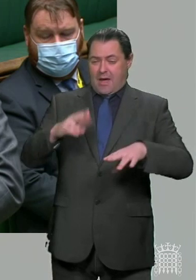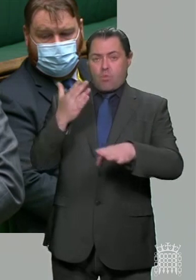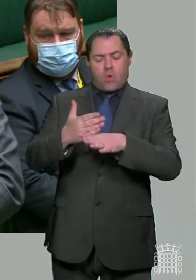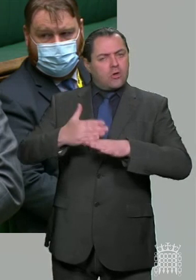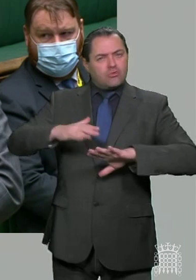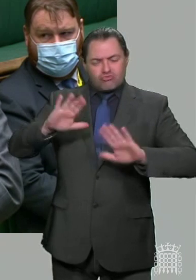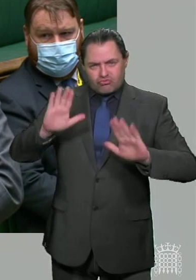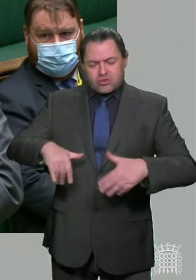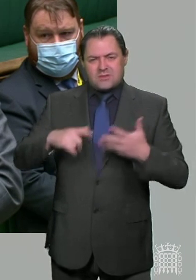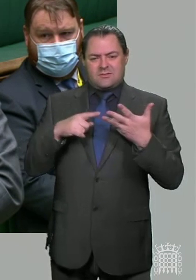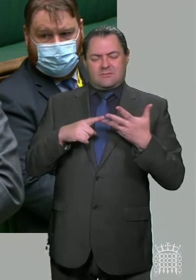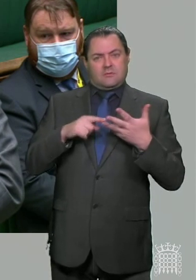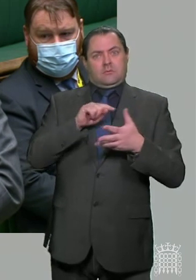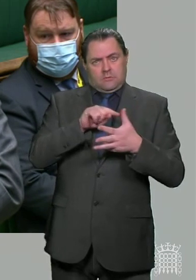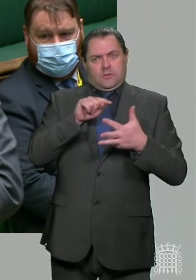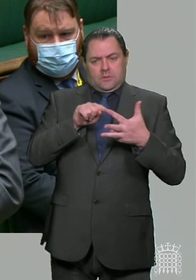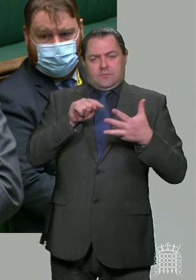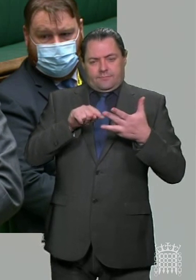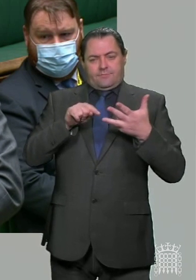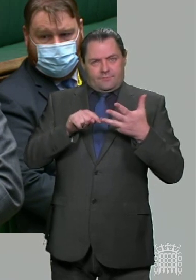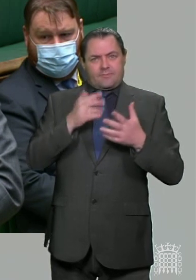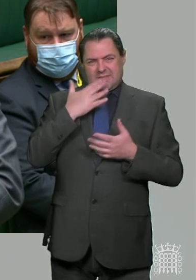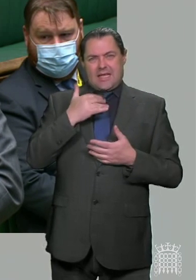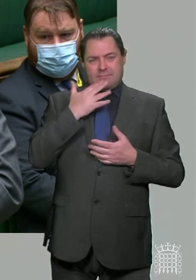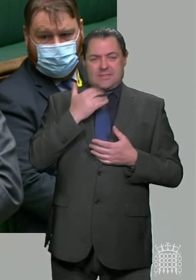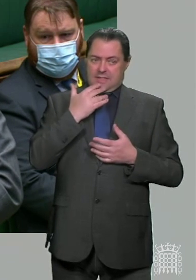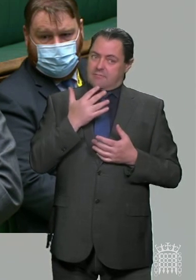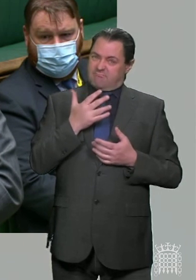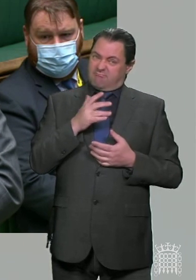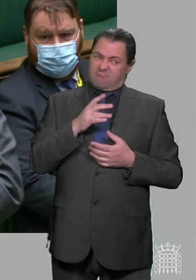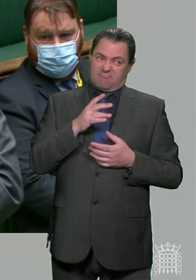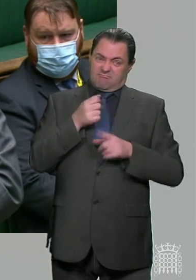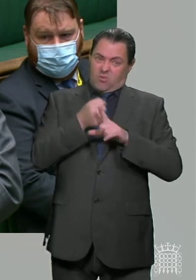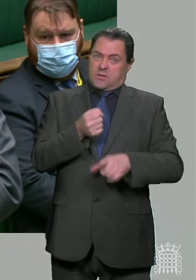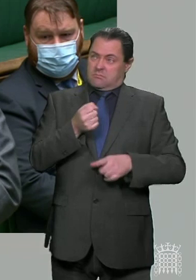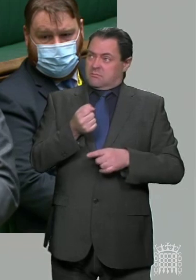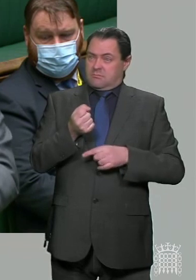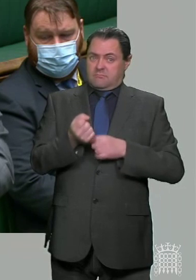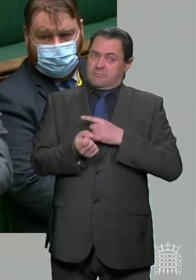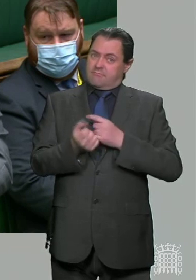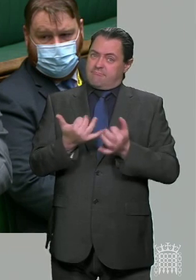There is no doubt that these mistakes cost many thousands of lives.